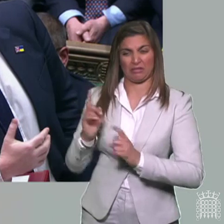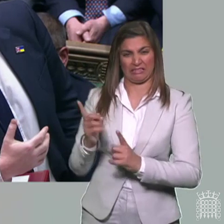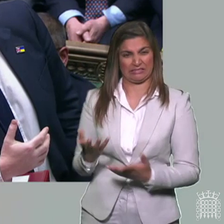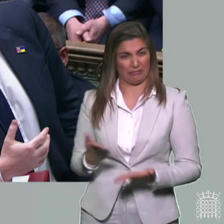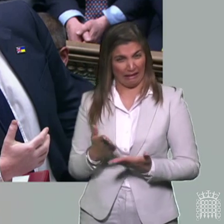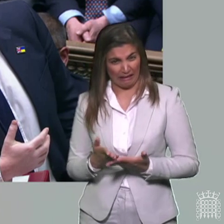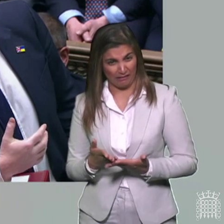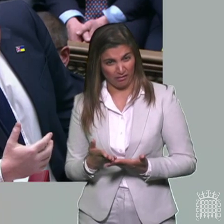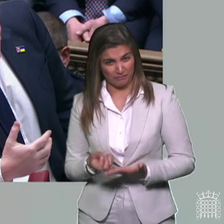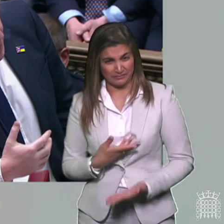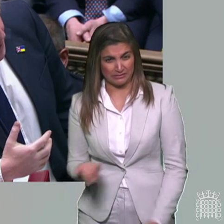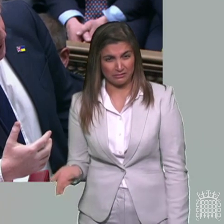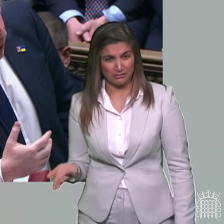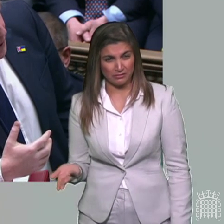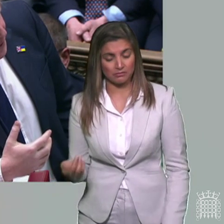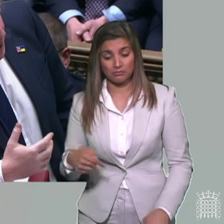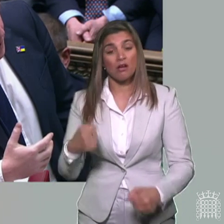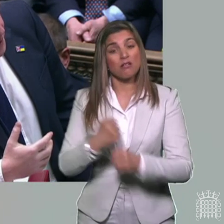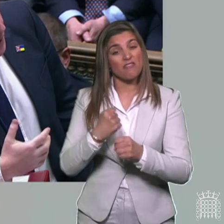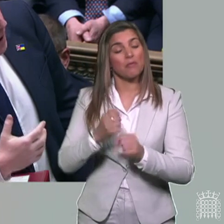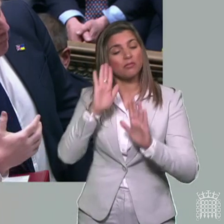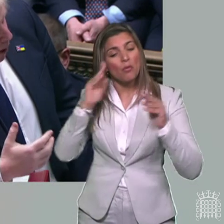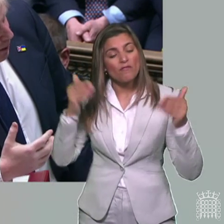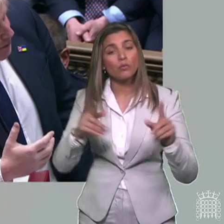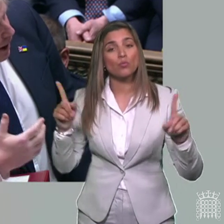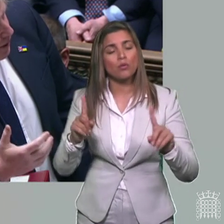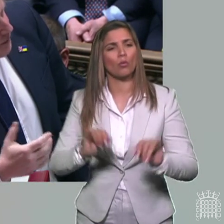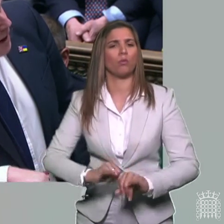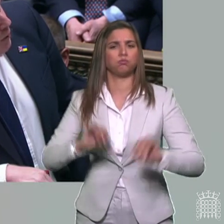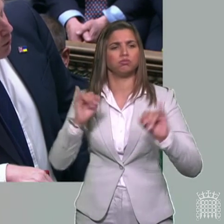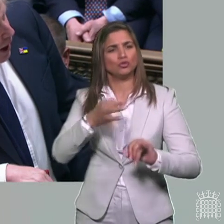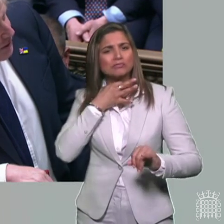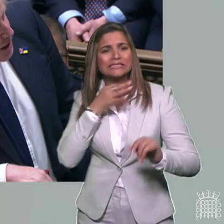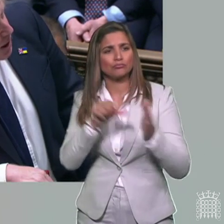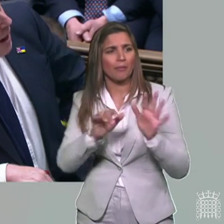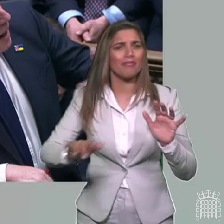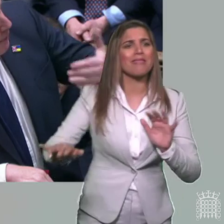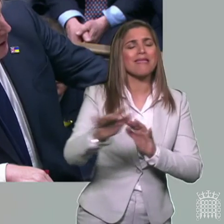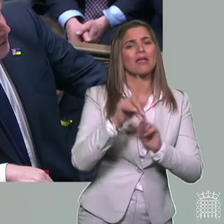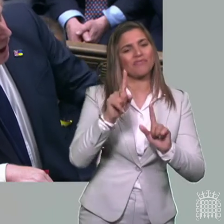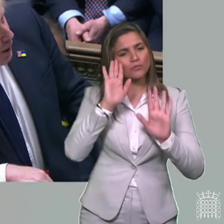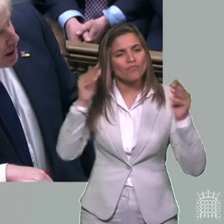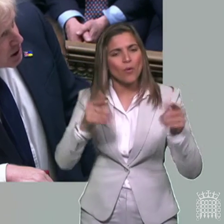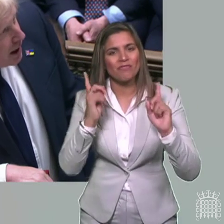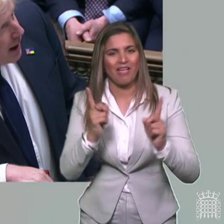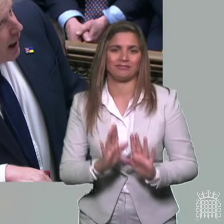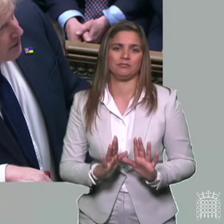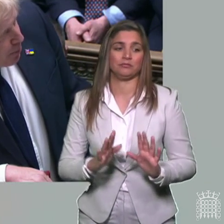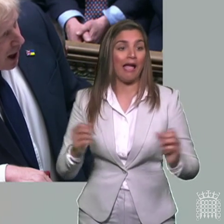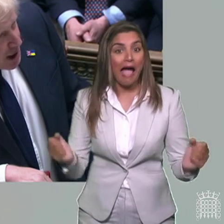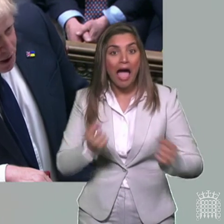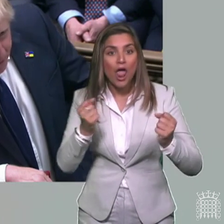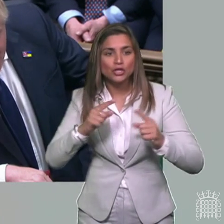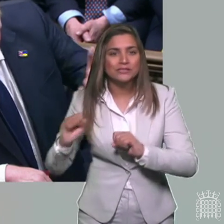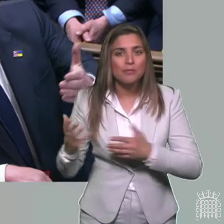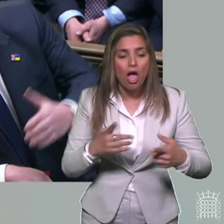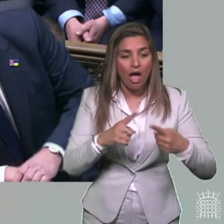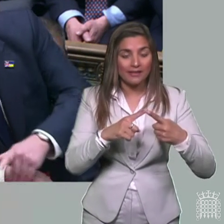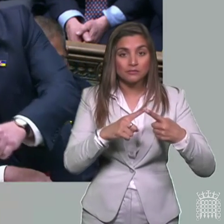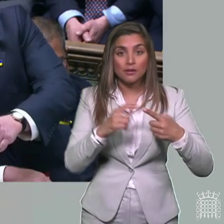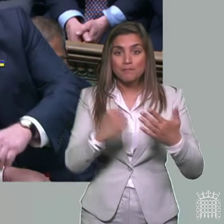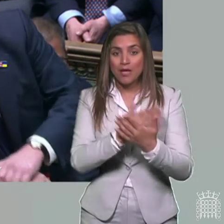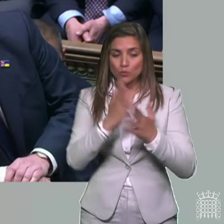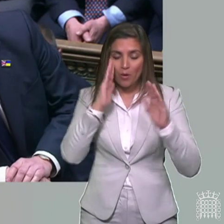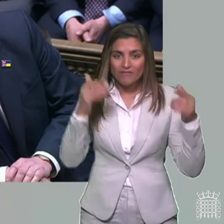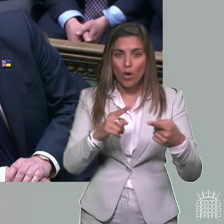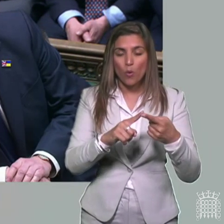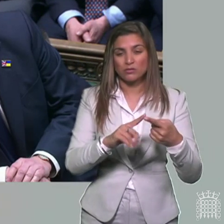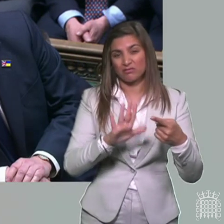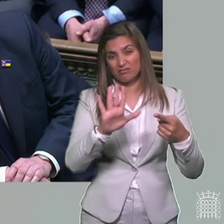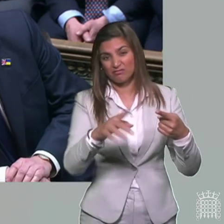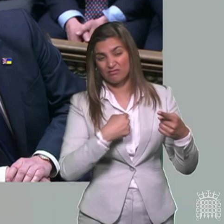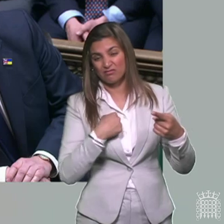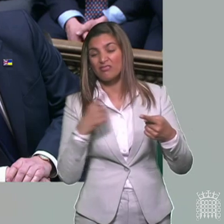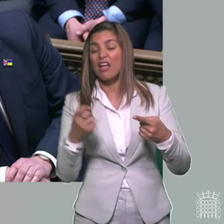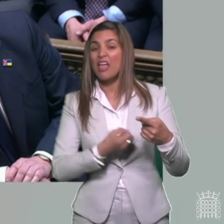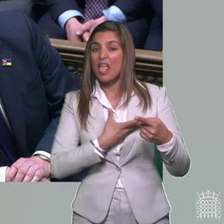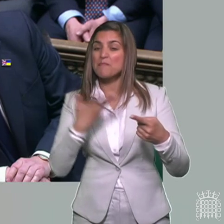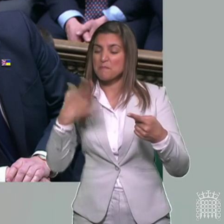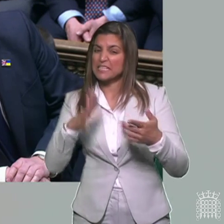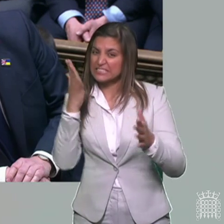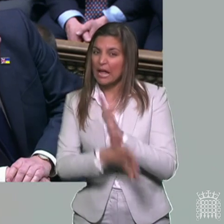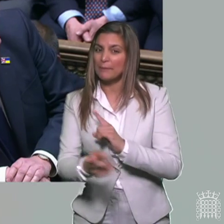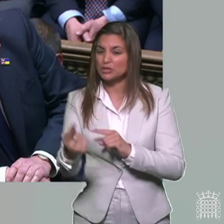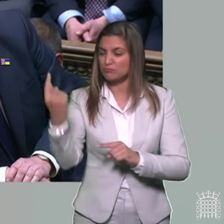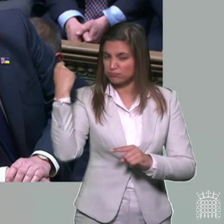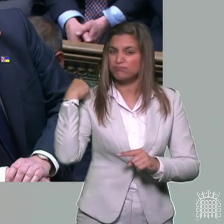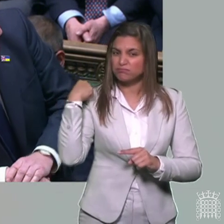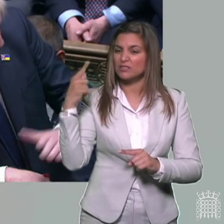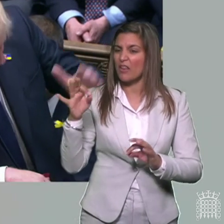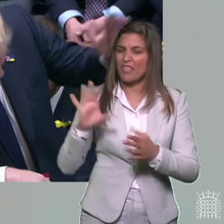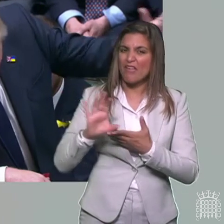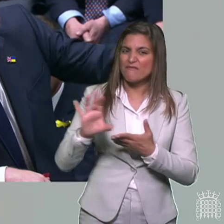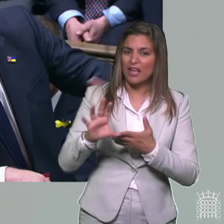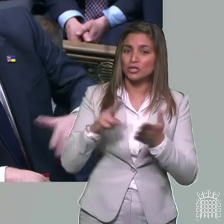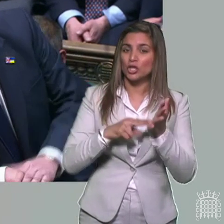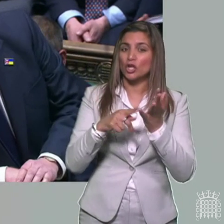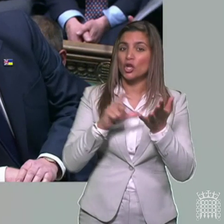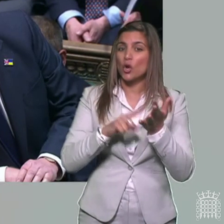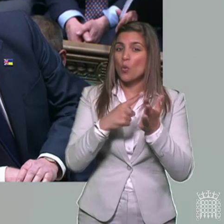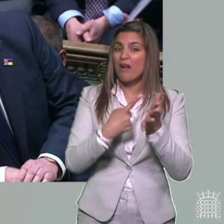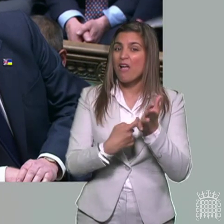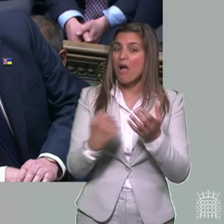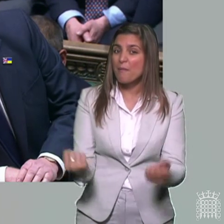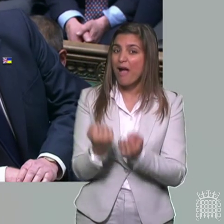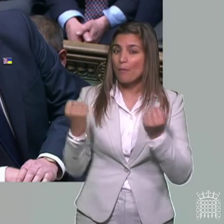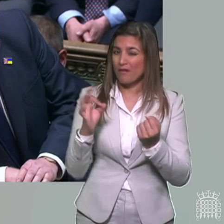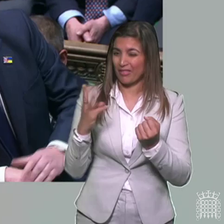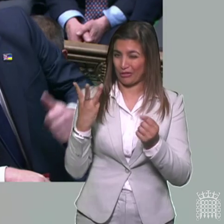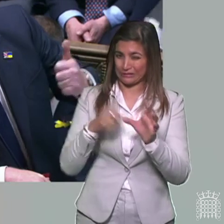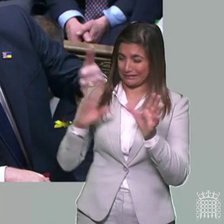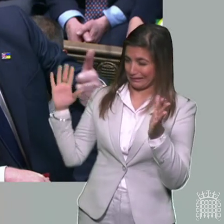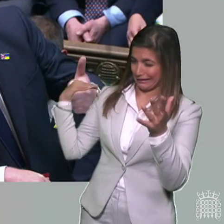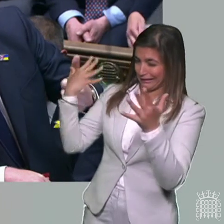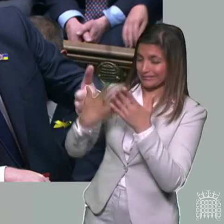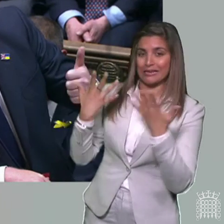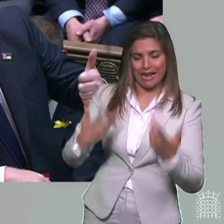This Government are getting on with the serious problems that require attention, such as fixing our energy supply issues and, by the way, undoing the damage of the Labour Government, who did not invest in nuclear power for 13 years, with a nuclear power station every year.